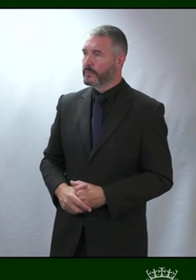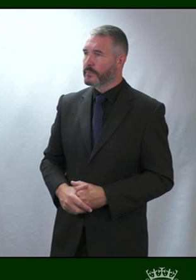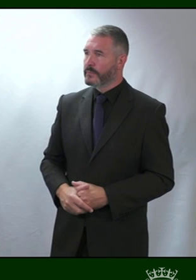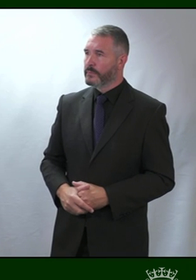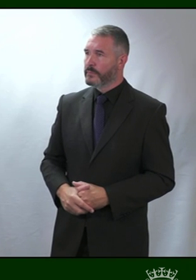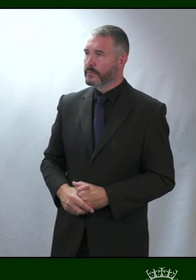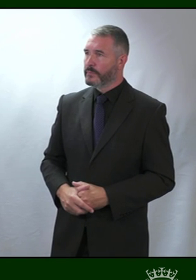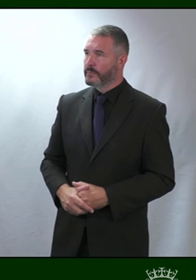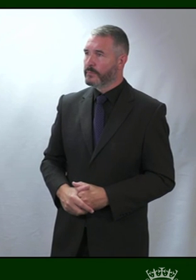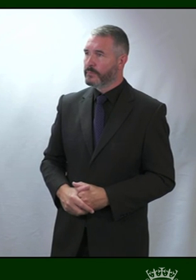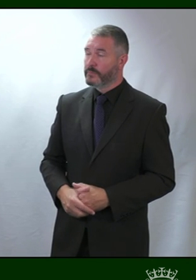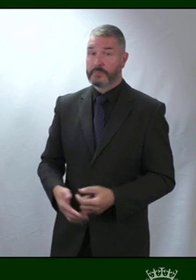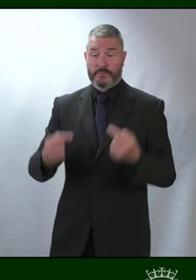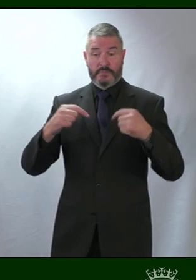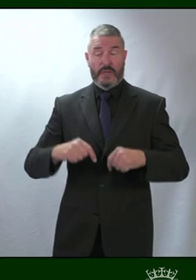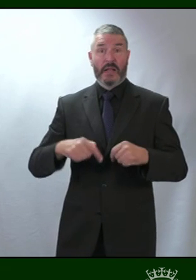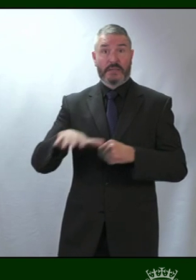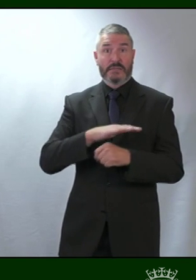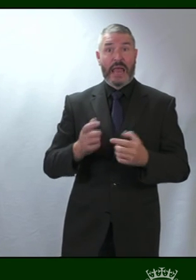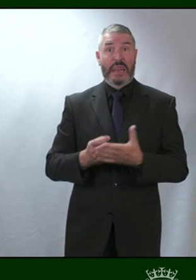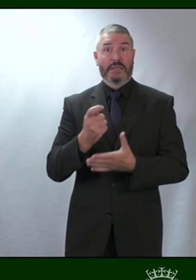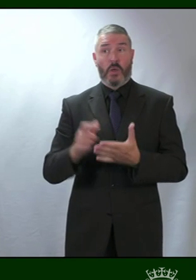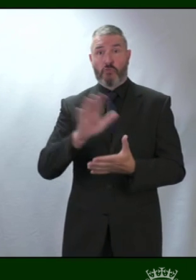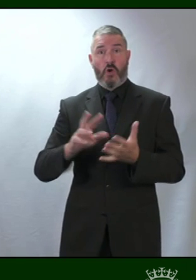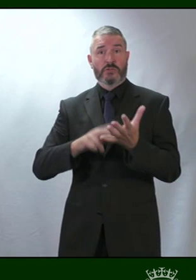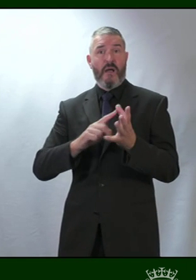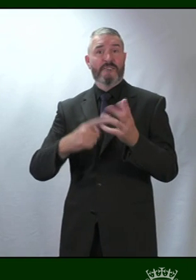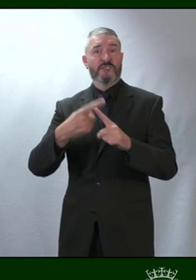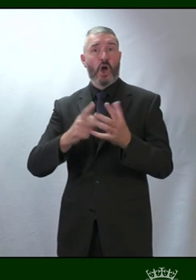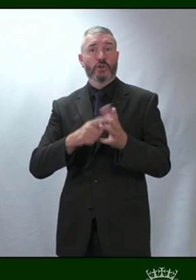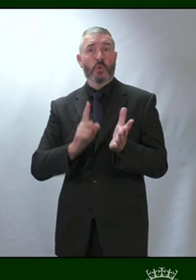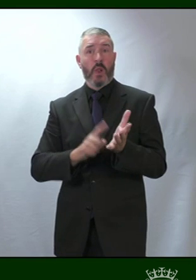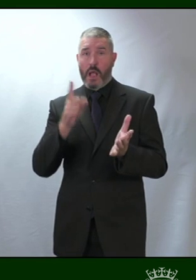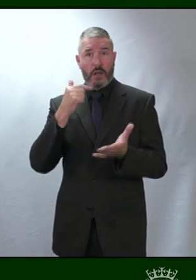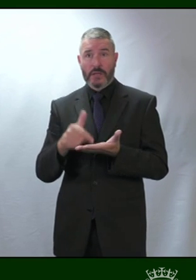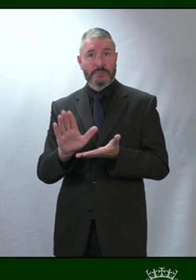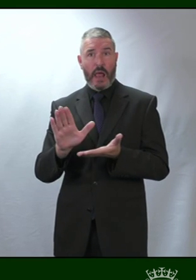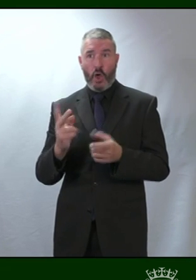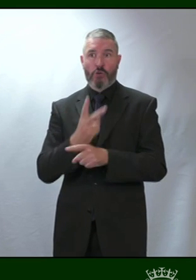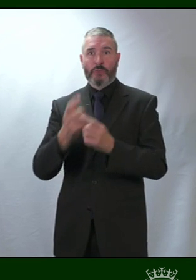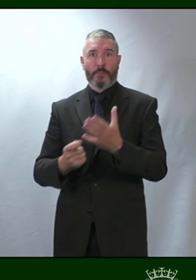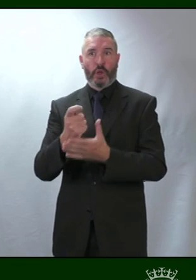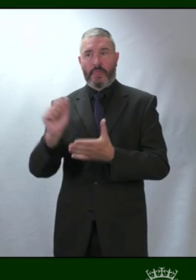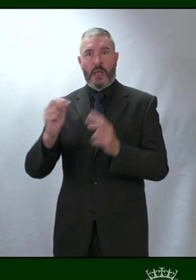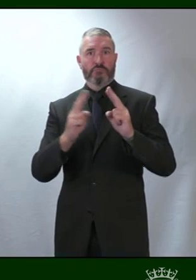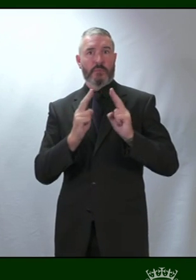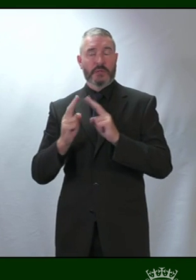Unsafe cladding is leaving hundreds of leaseholders across Vauxhall unable to sell or remortgage their properties.